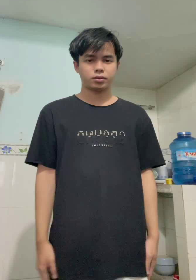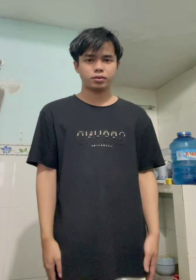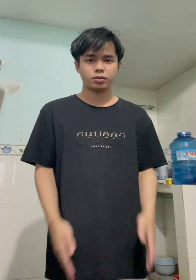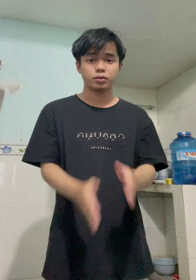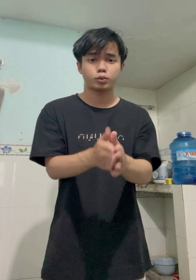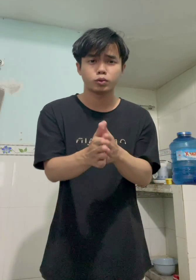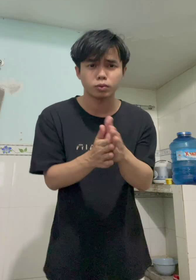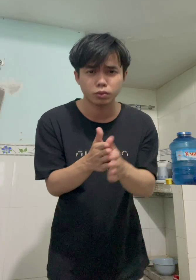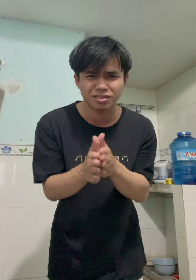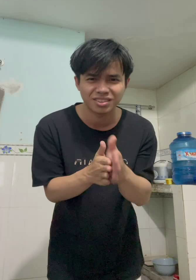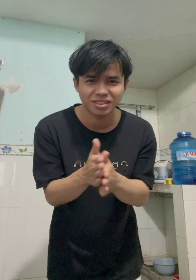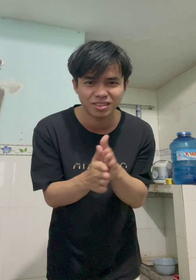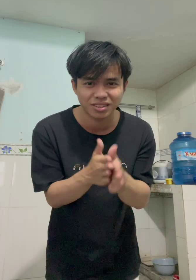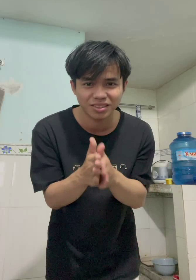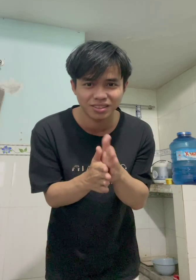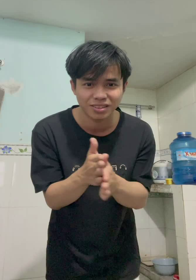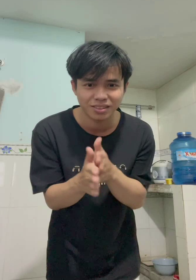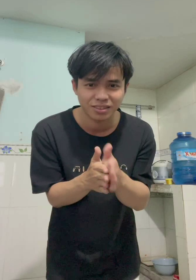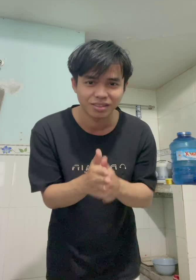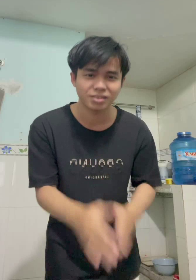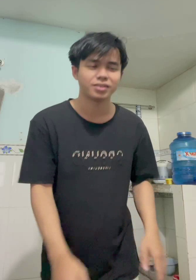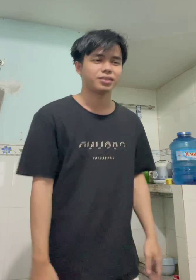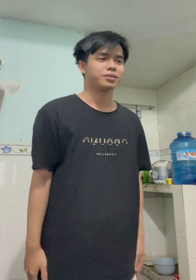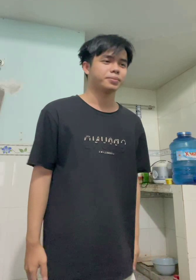hung thu